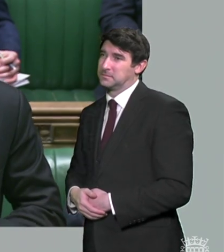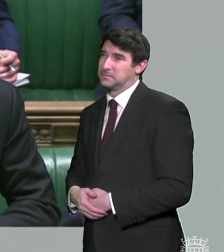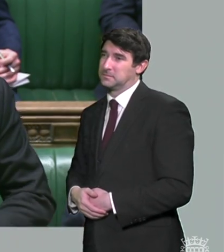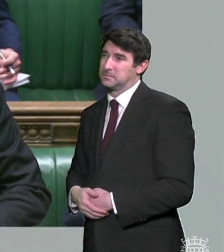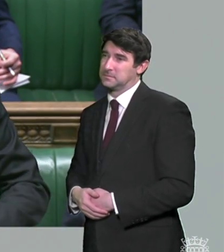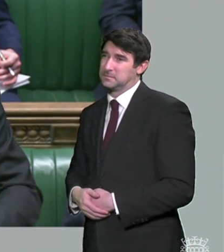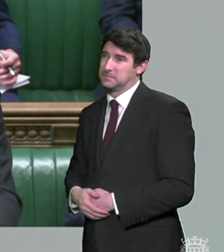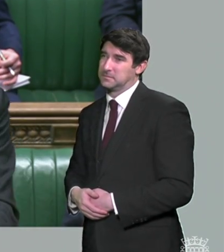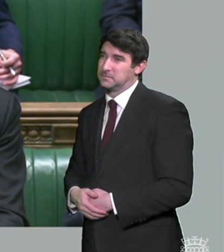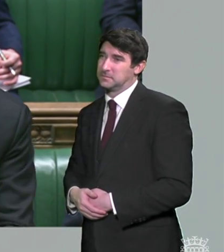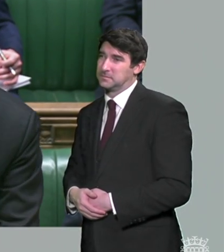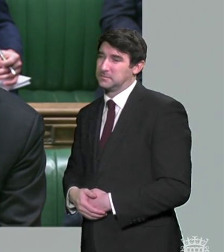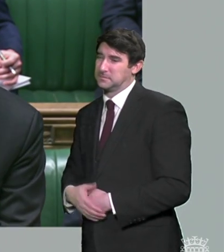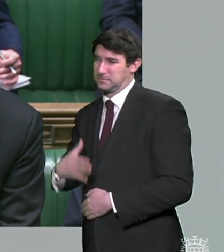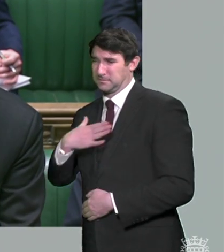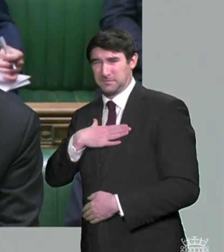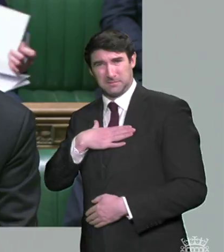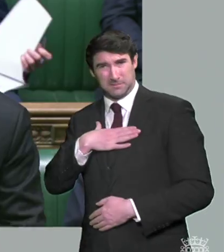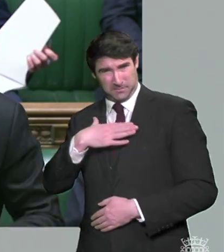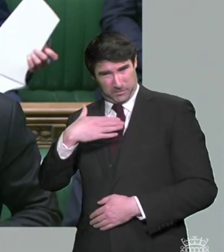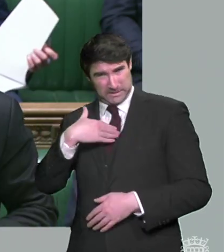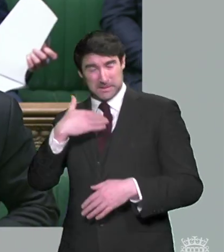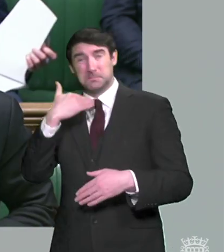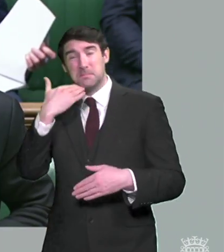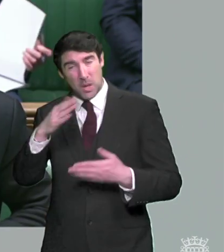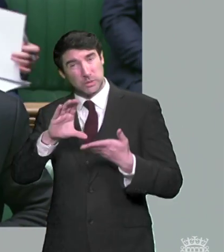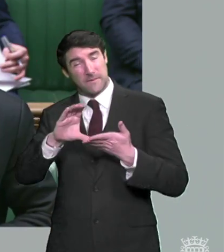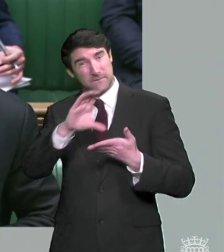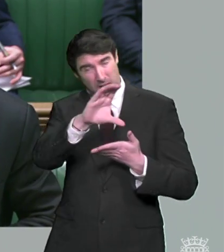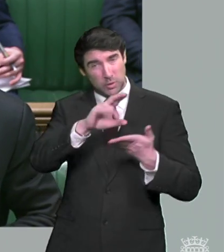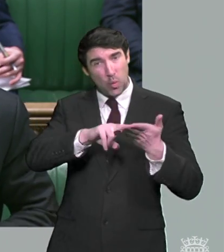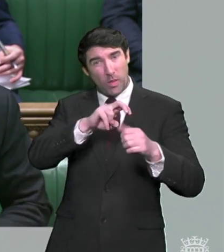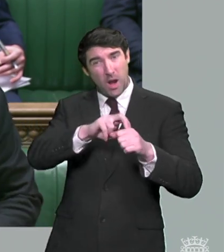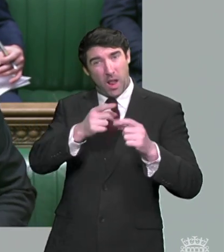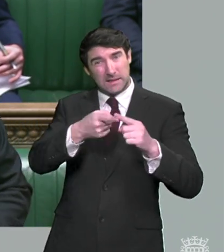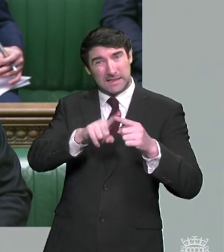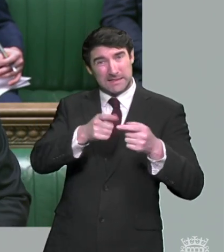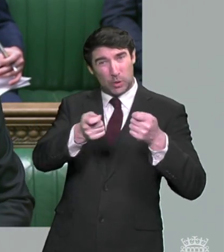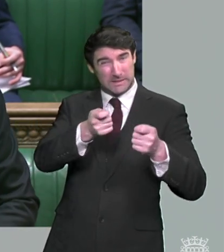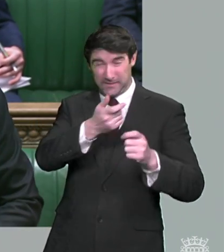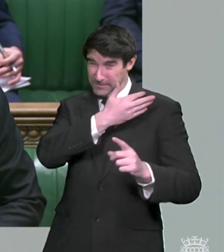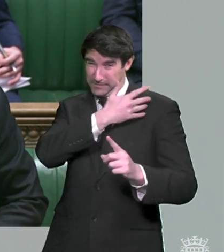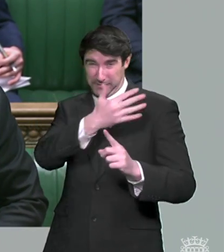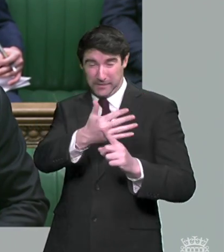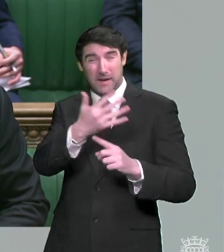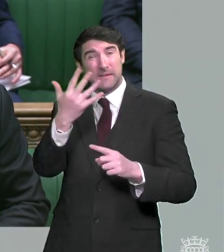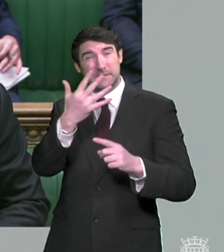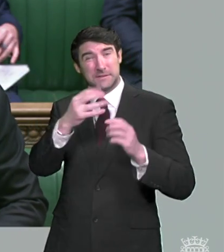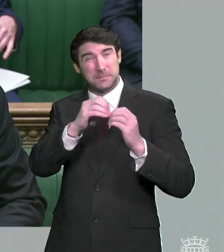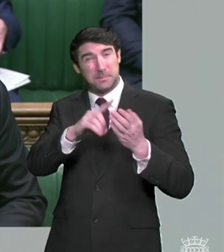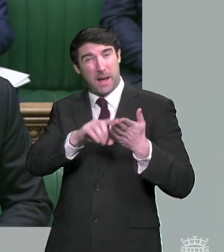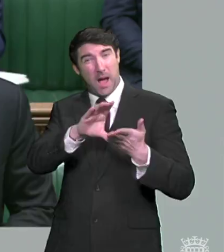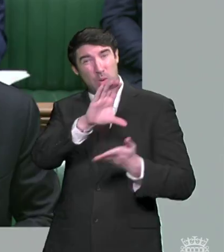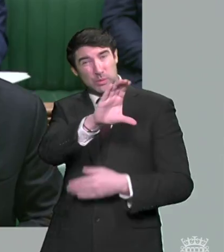The Government are providing the largest funding settlement to the Northern Ireland Executive since devolution through the £15 billion block grant.